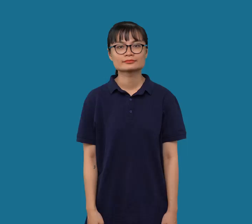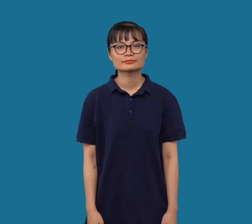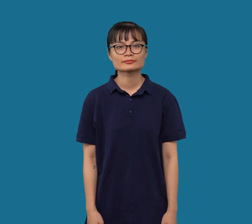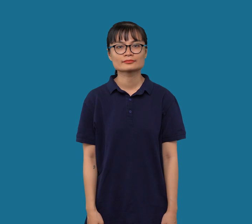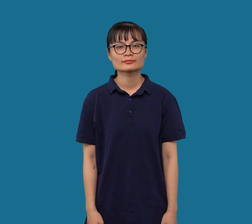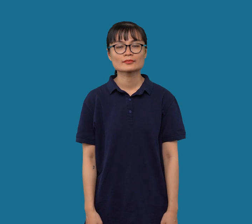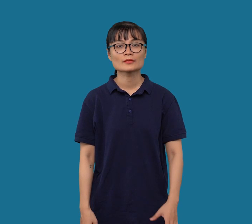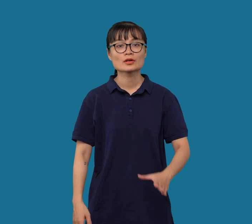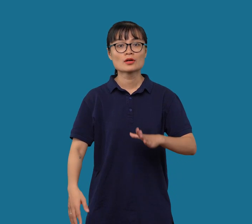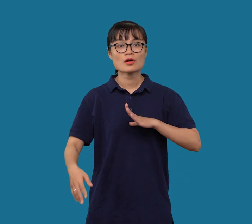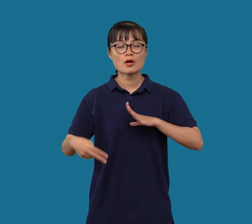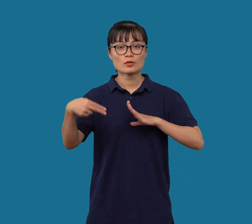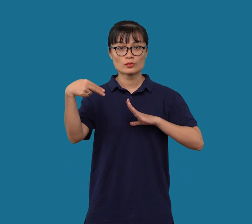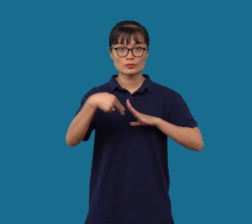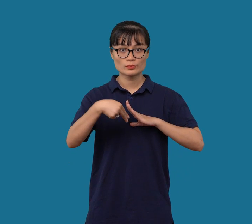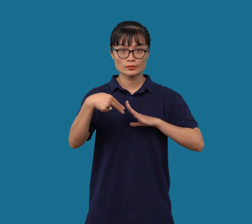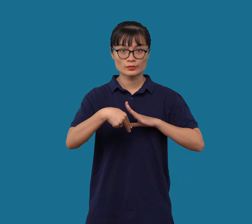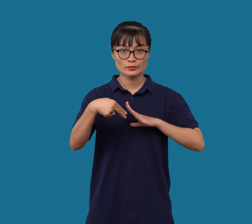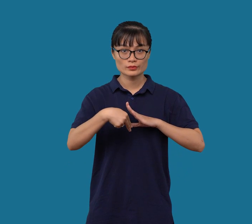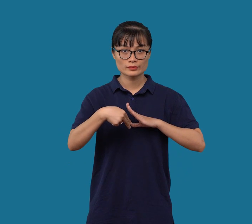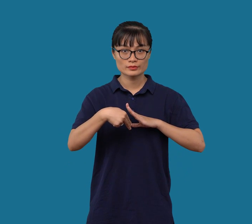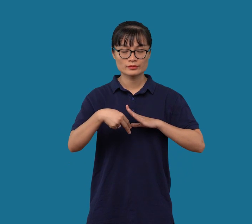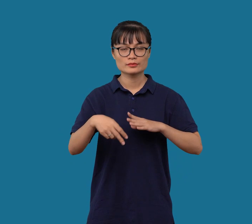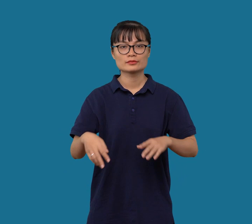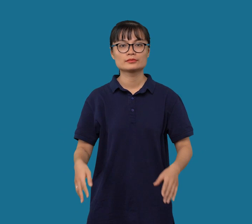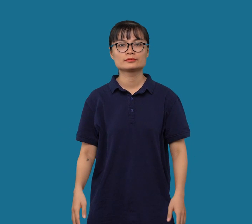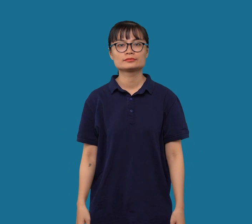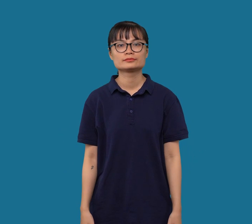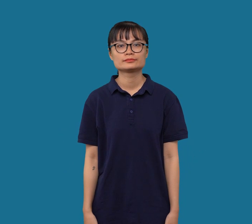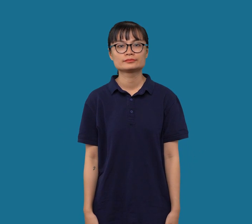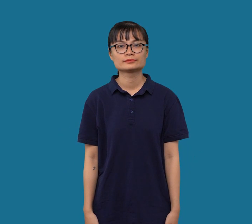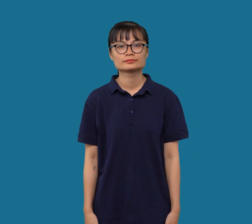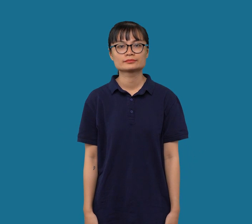con nuôi